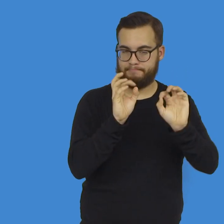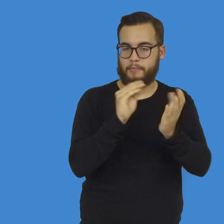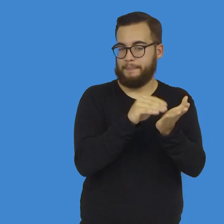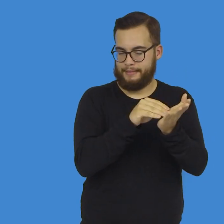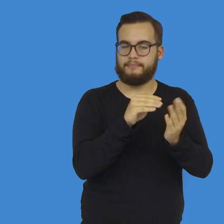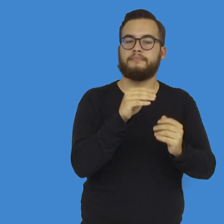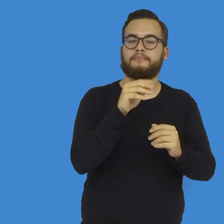vez